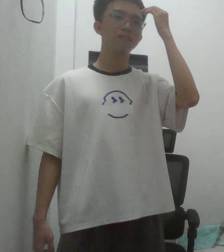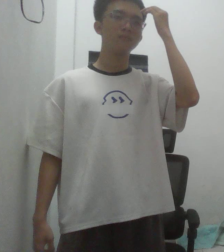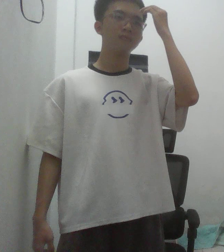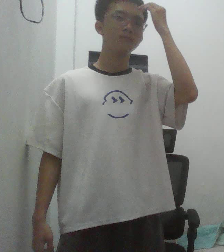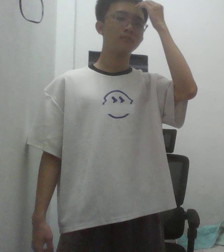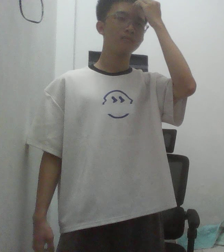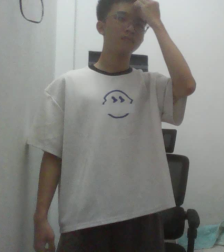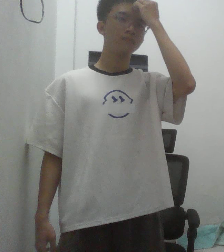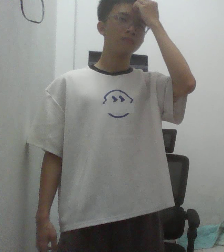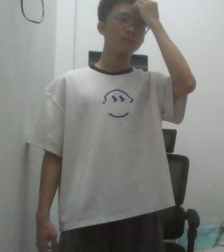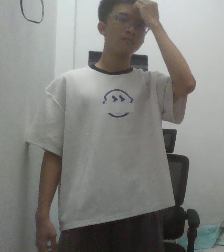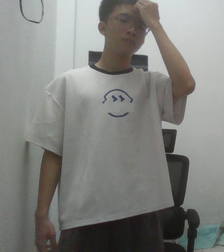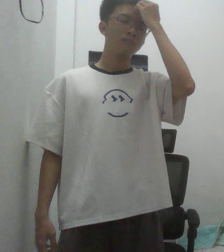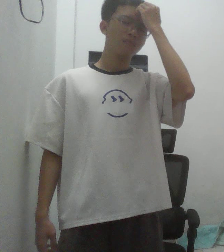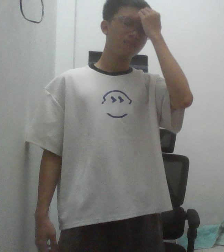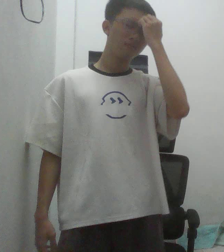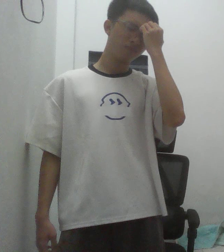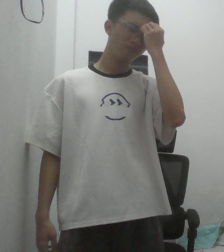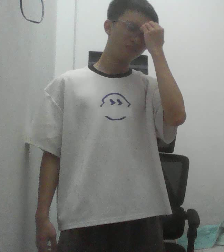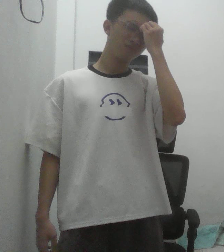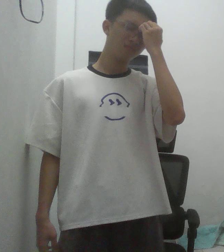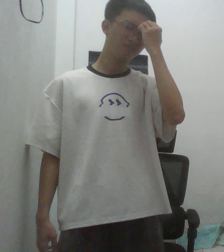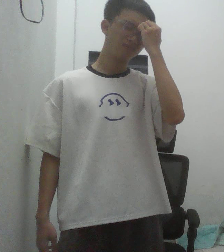benh